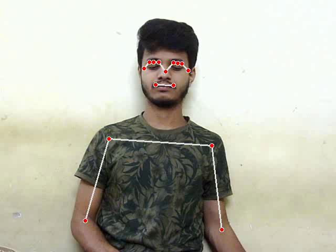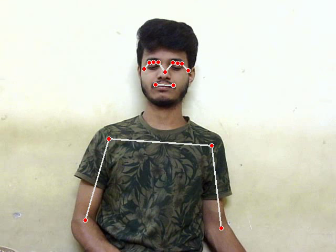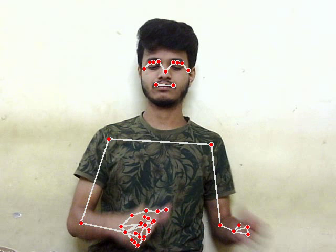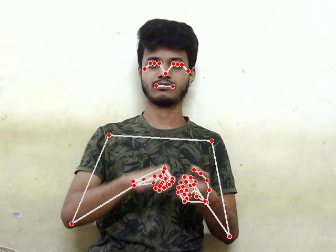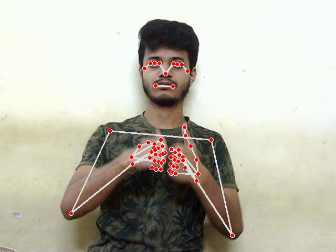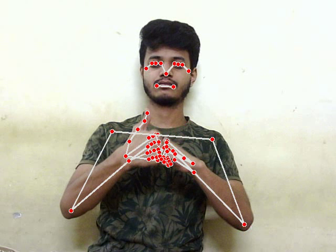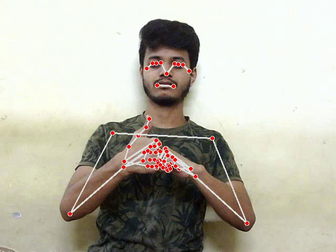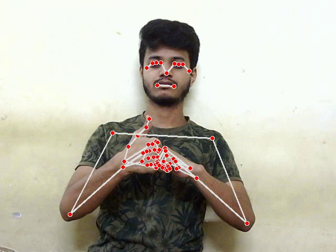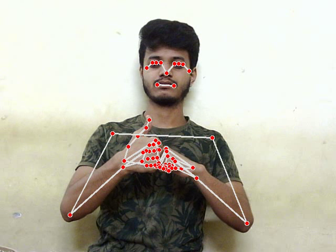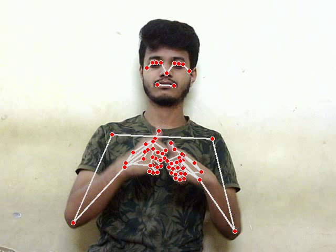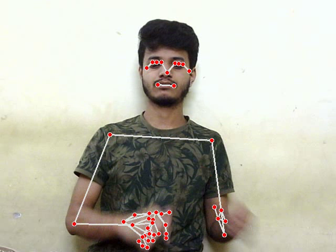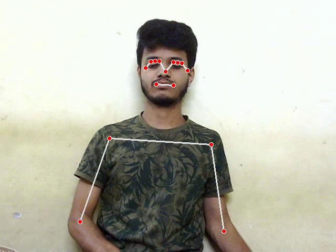how